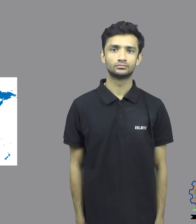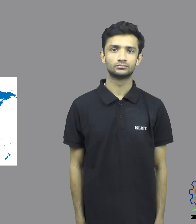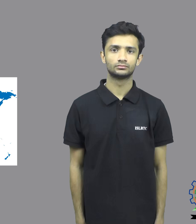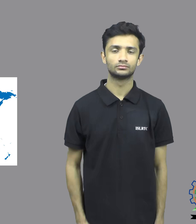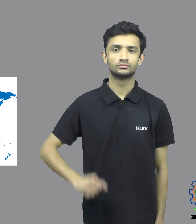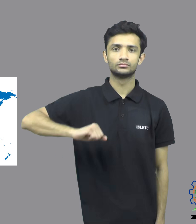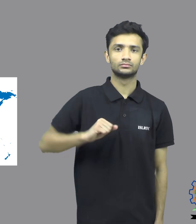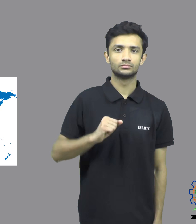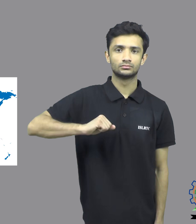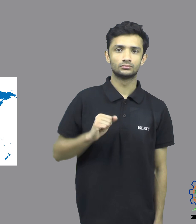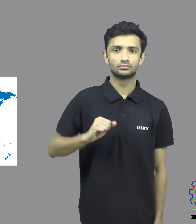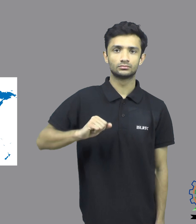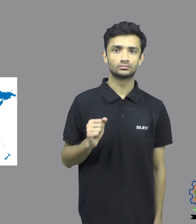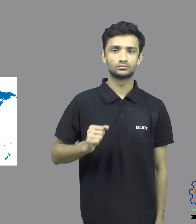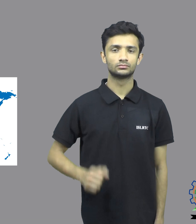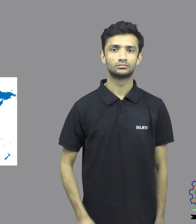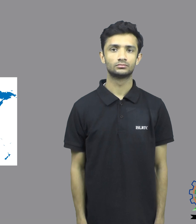Scotland